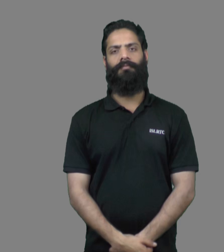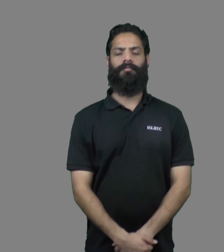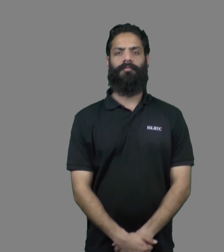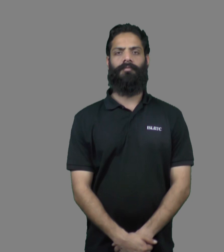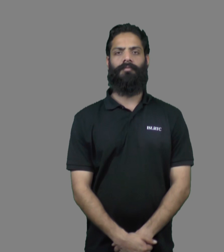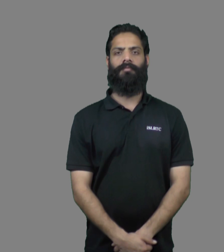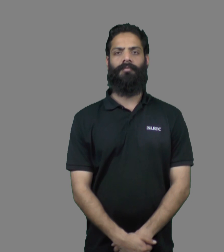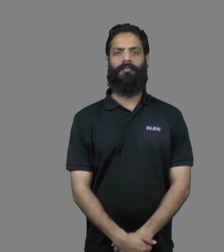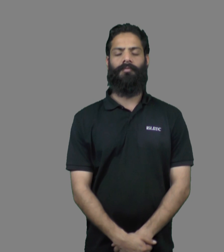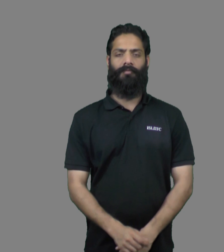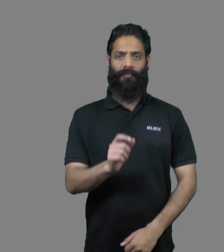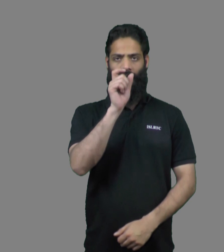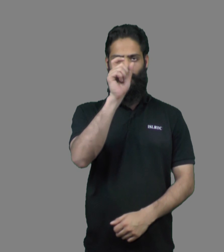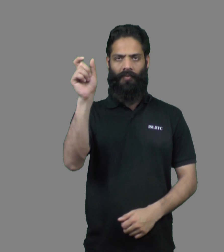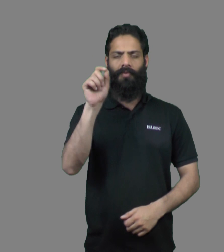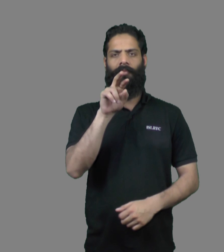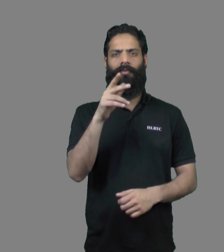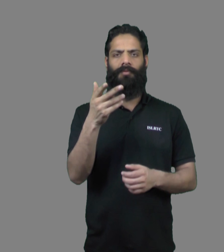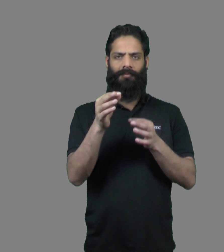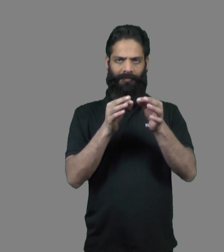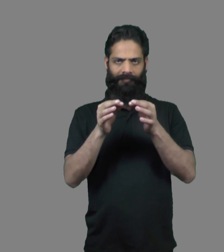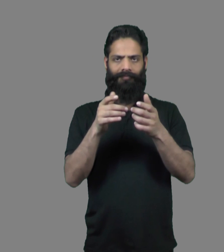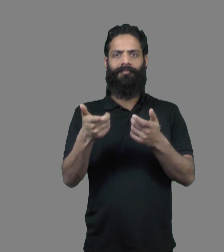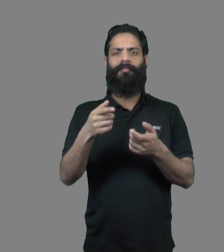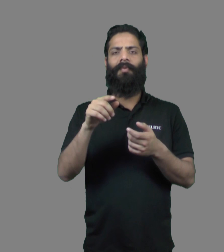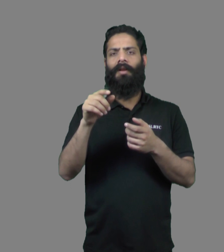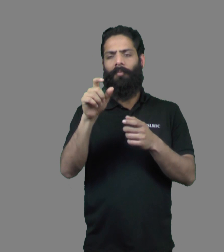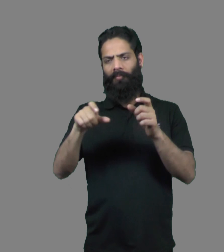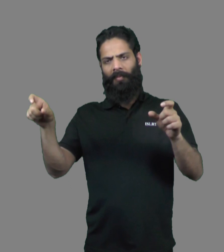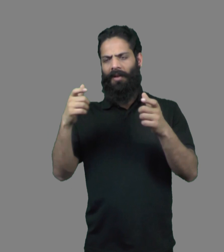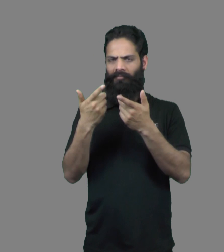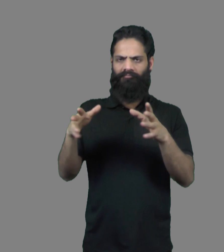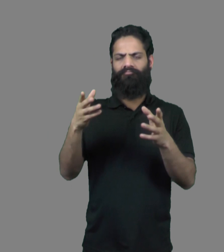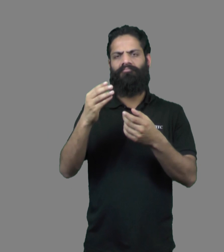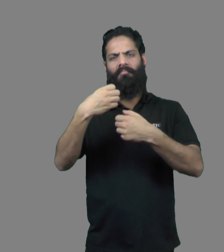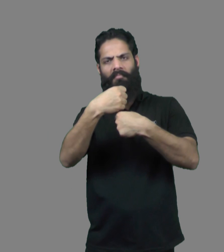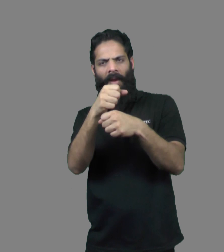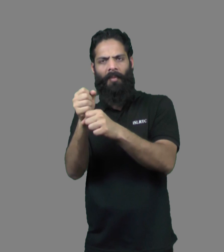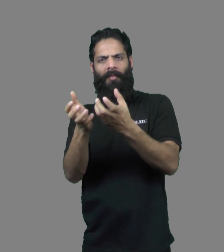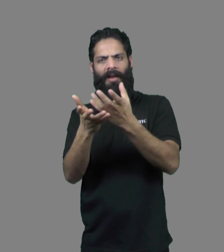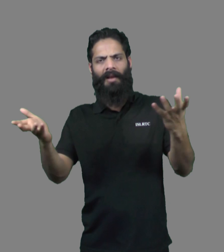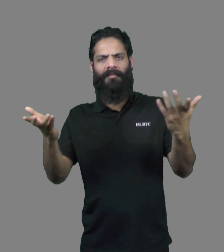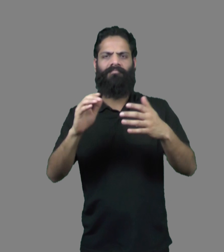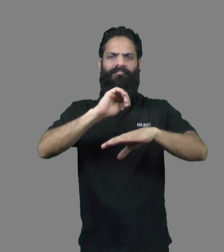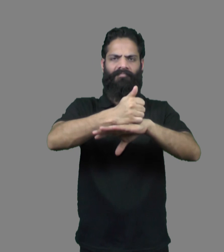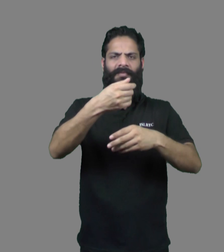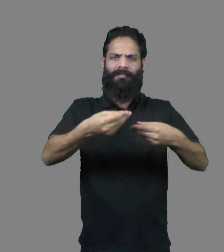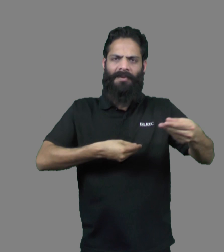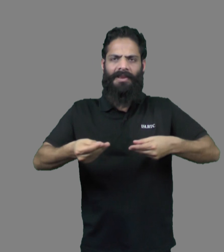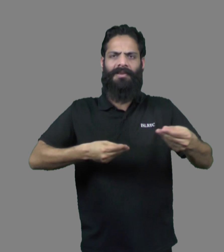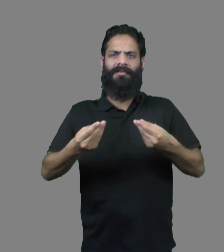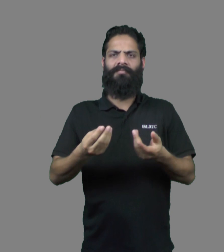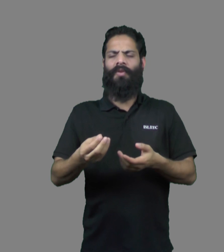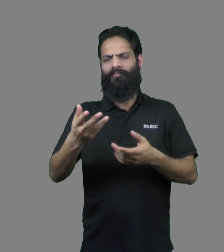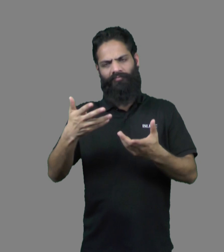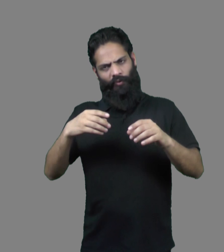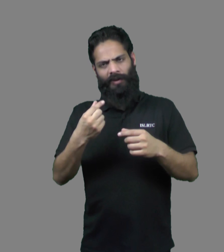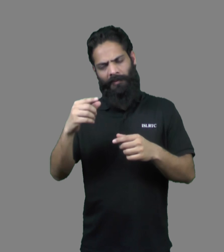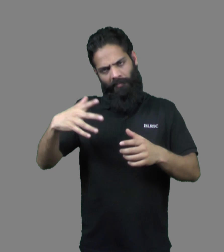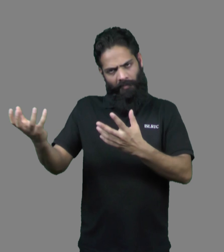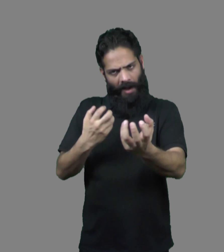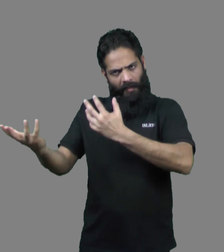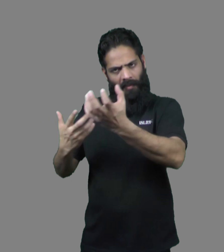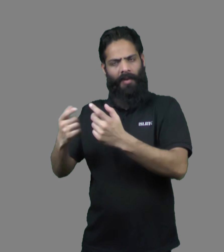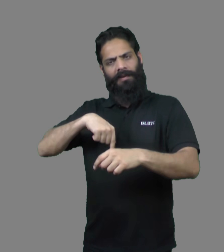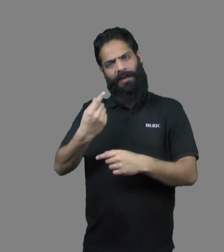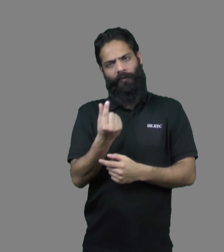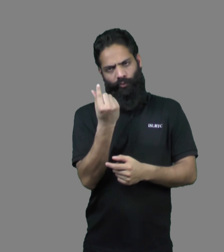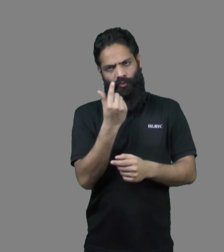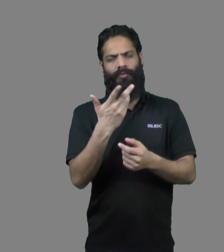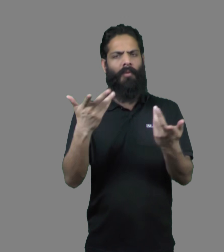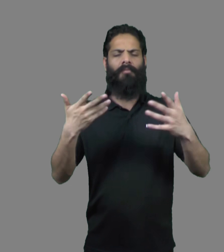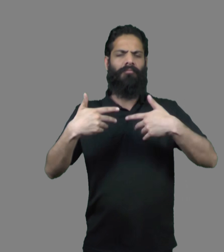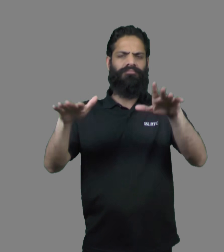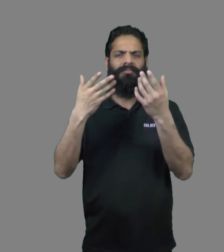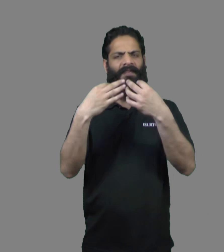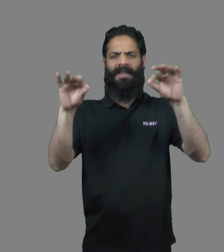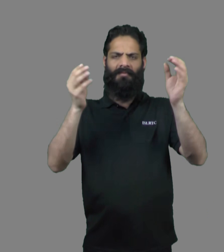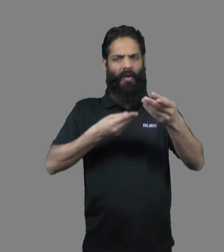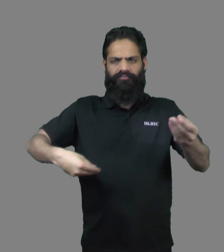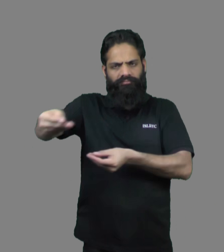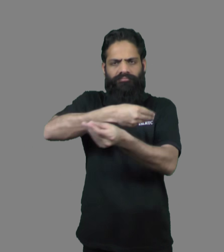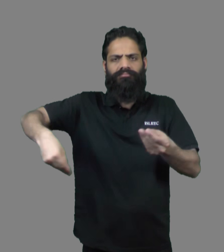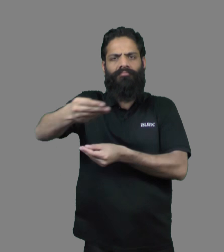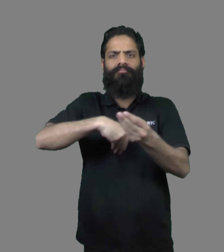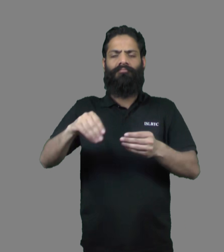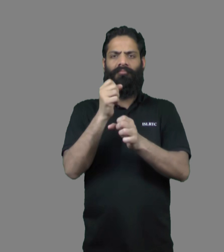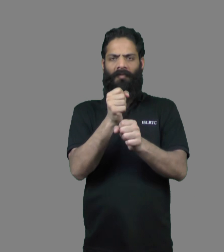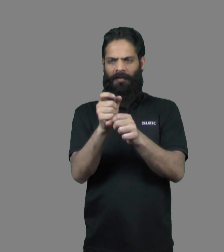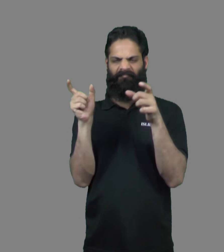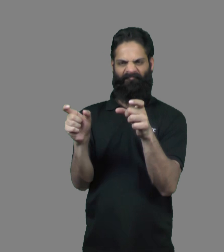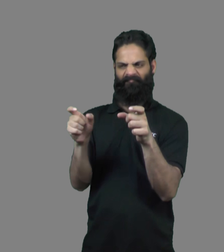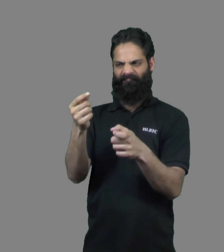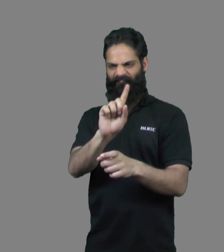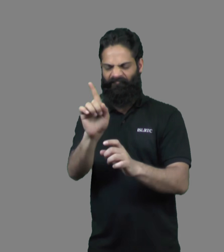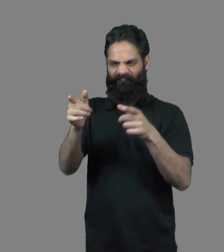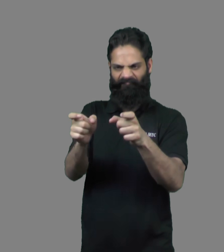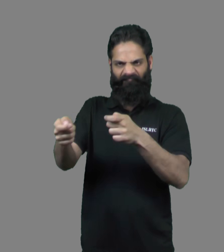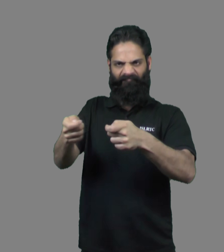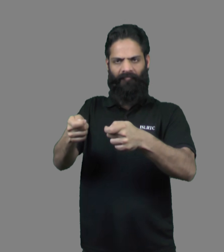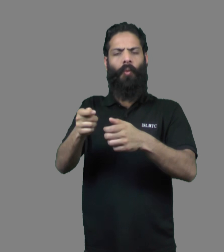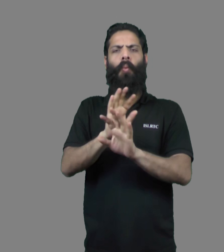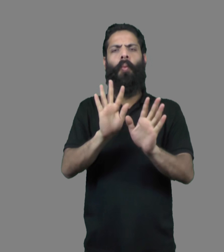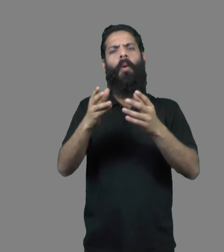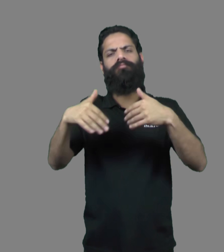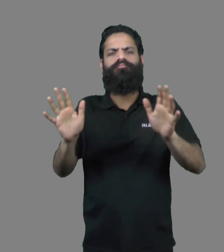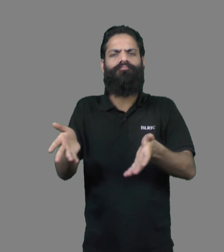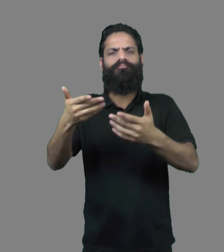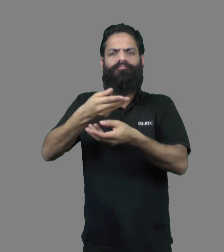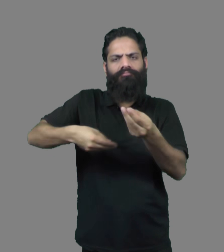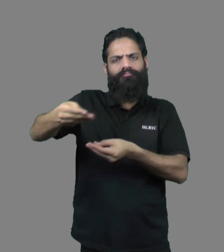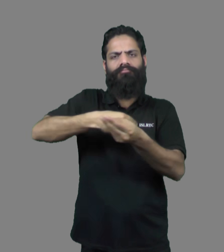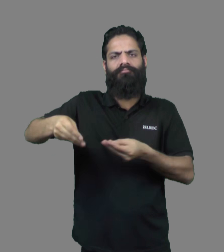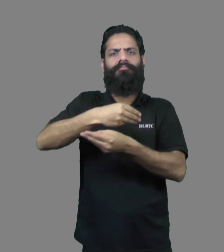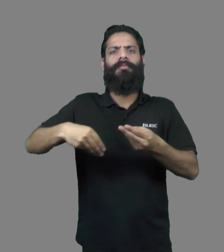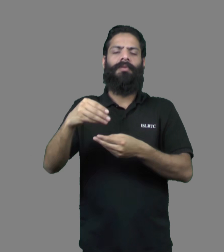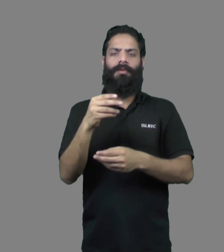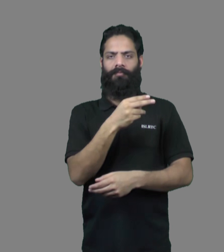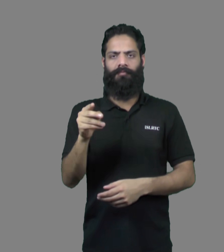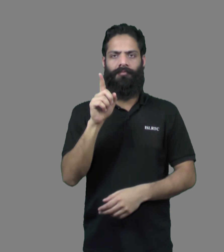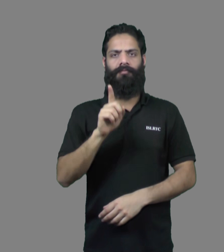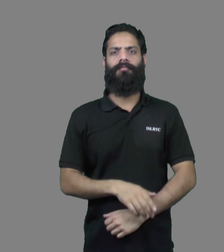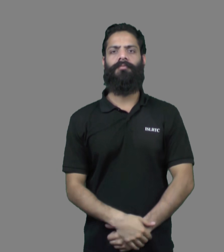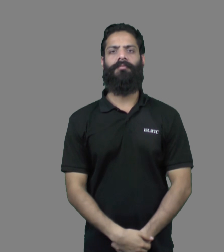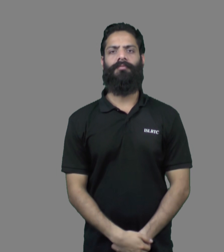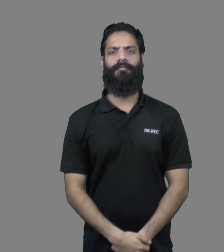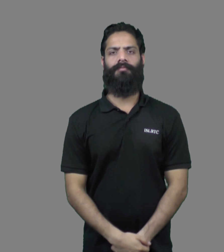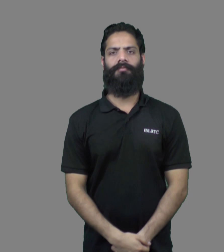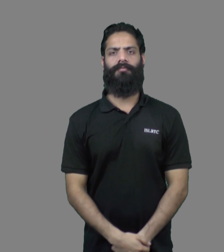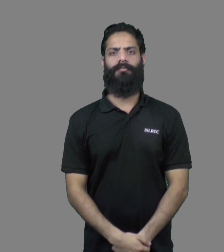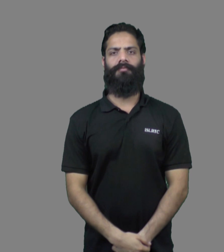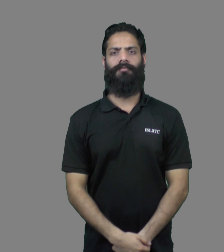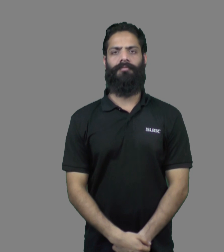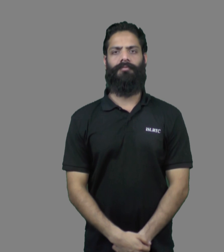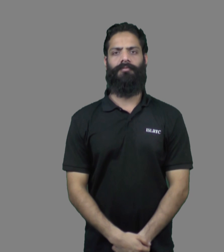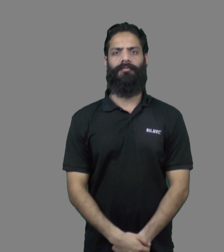Free Enterprise